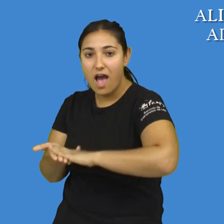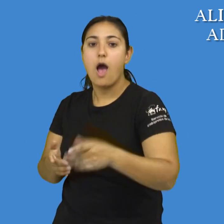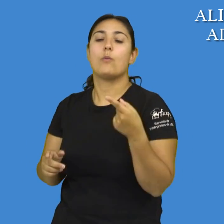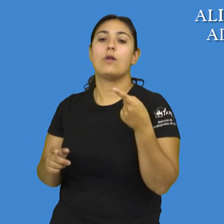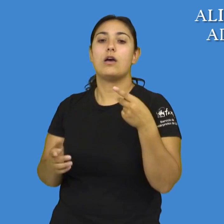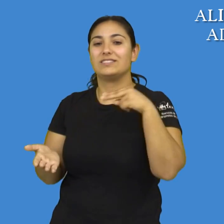usar